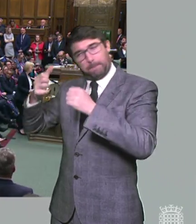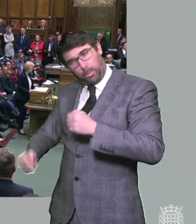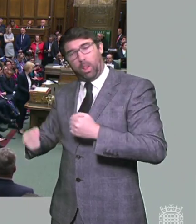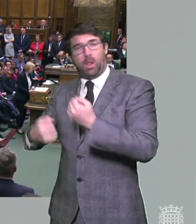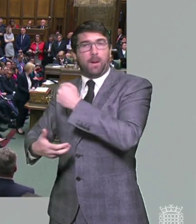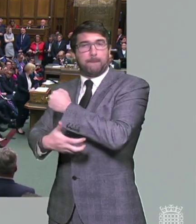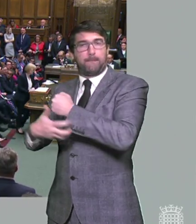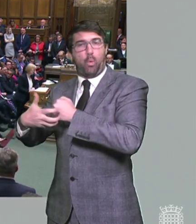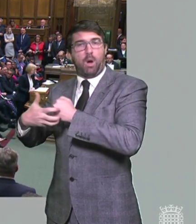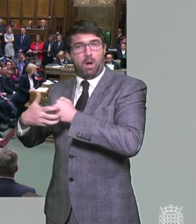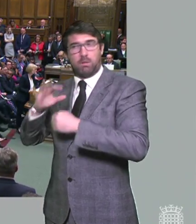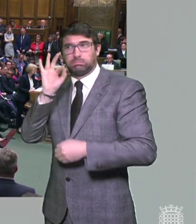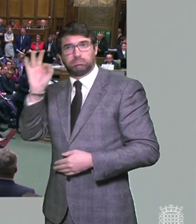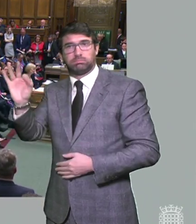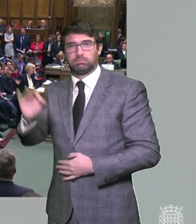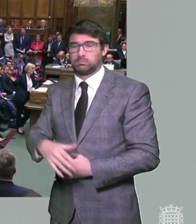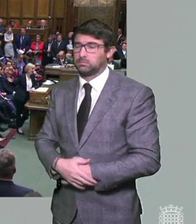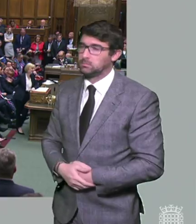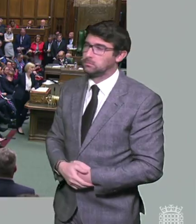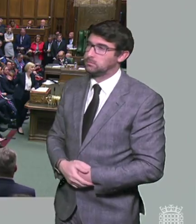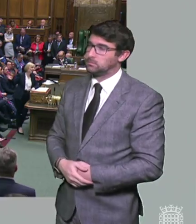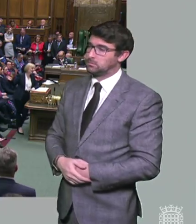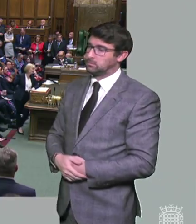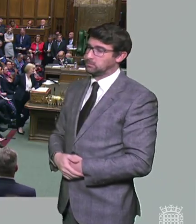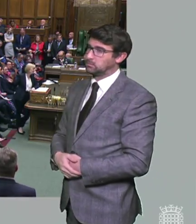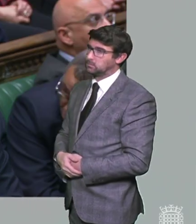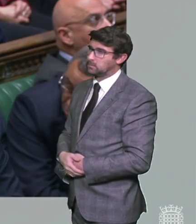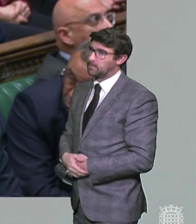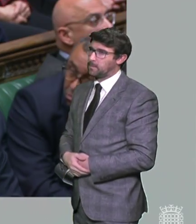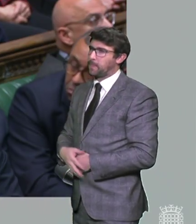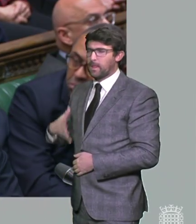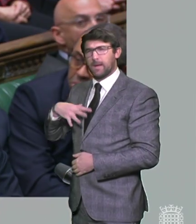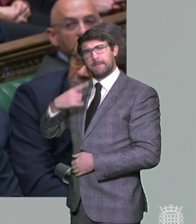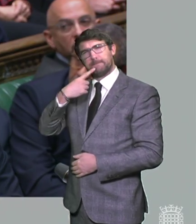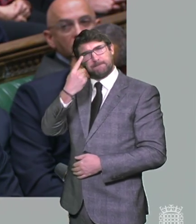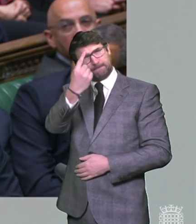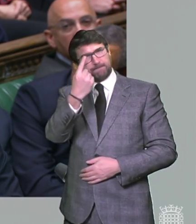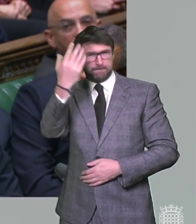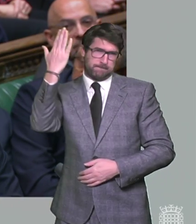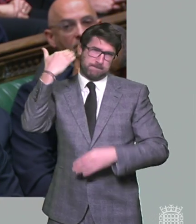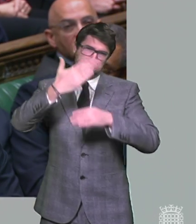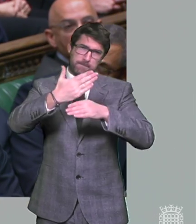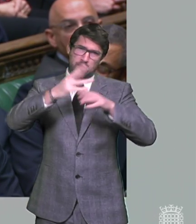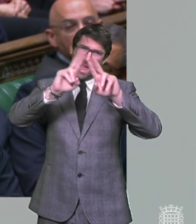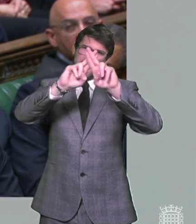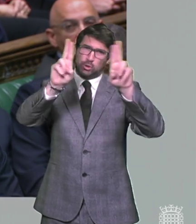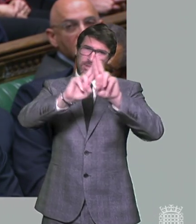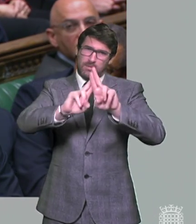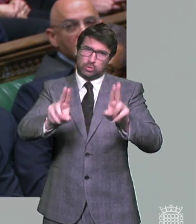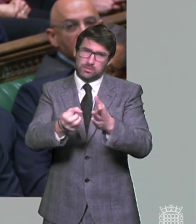I pay tribute to my right honourable Friend for the fantastic work that he did as International Development Secretary.